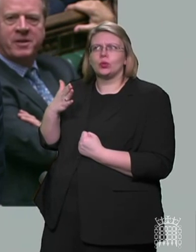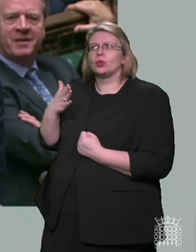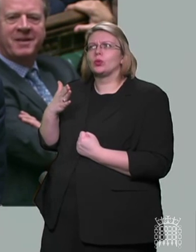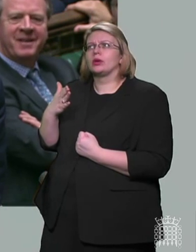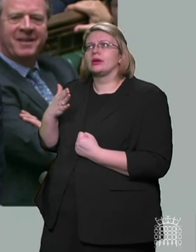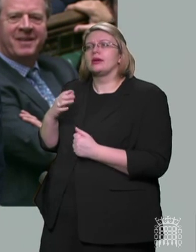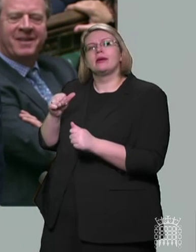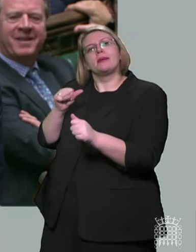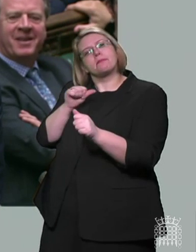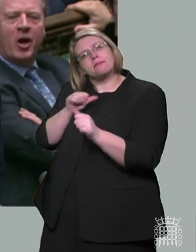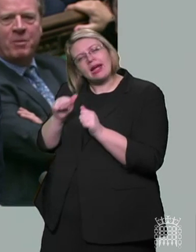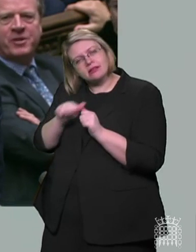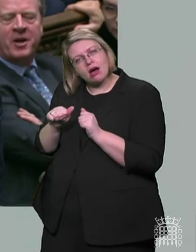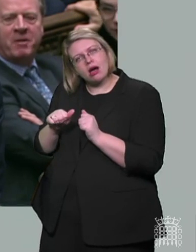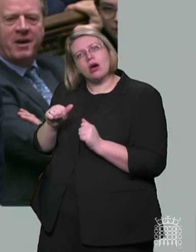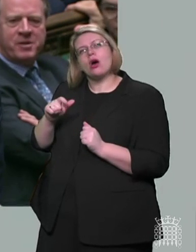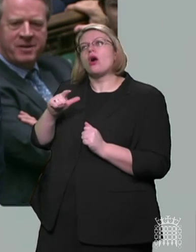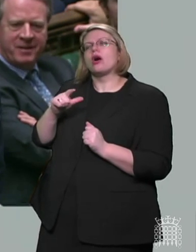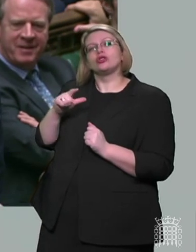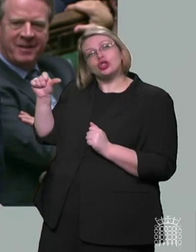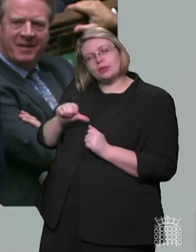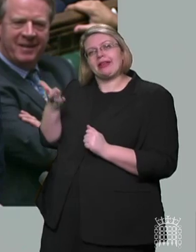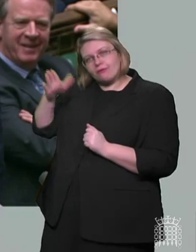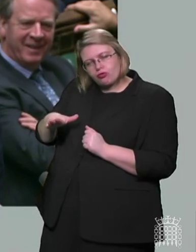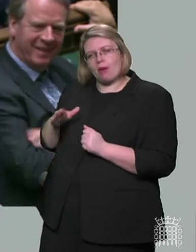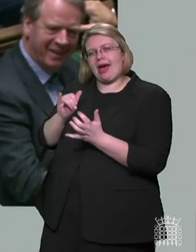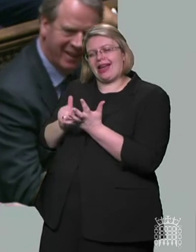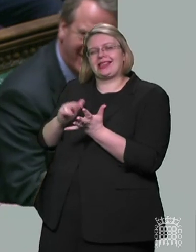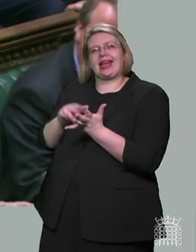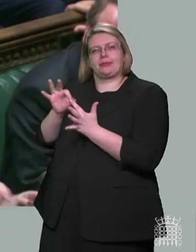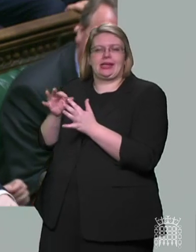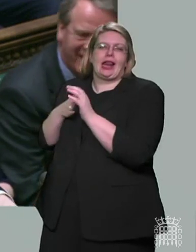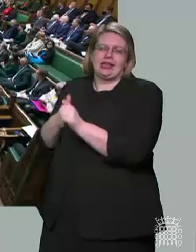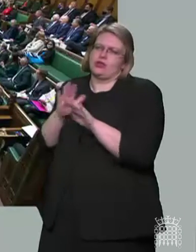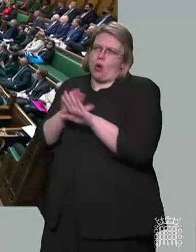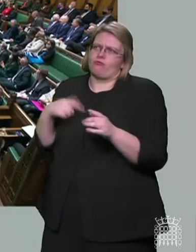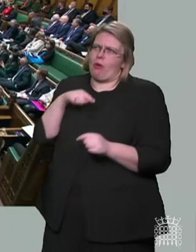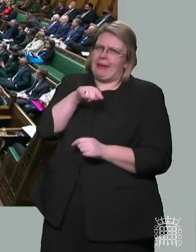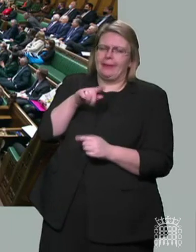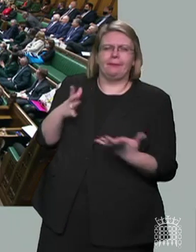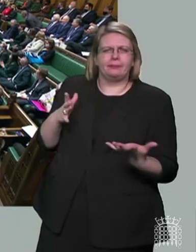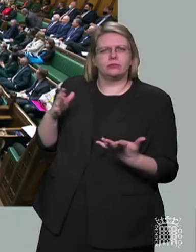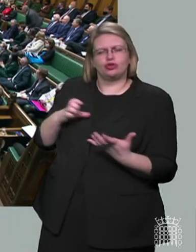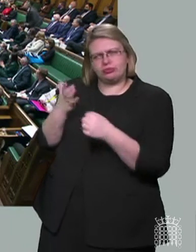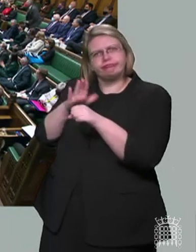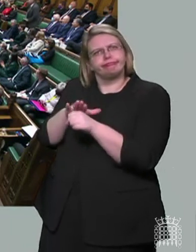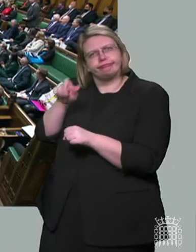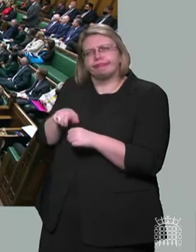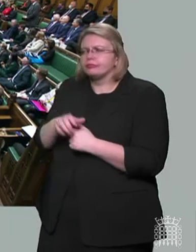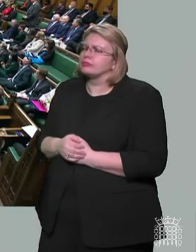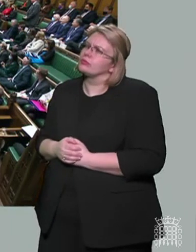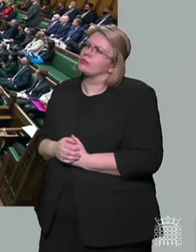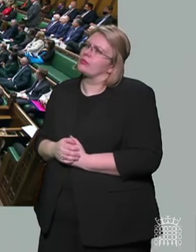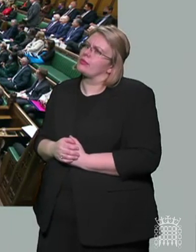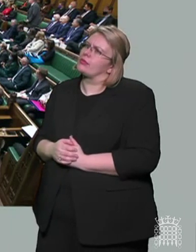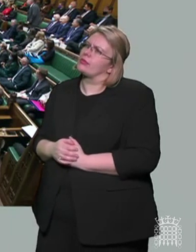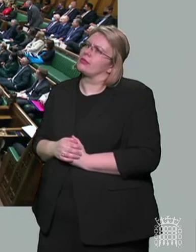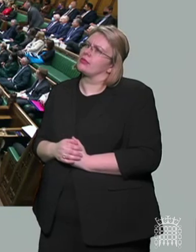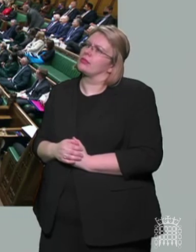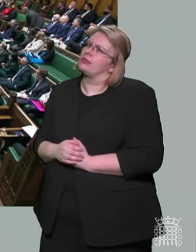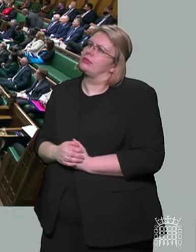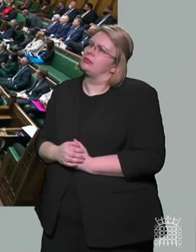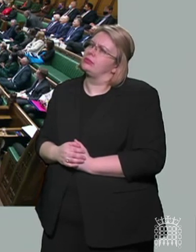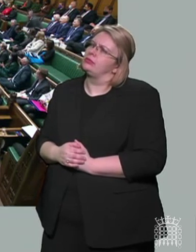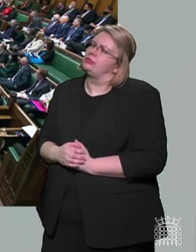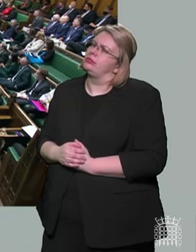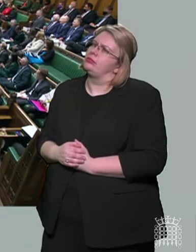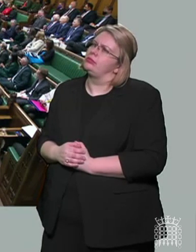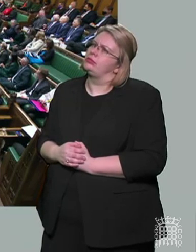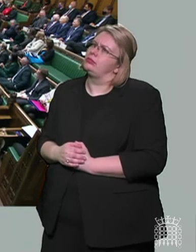Would it not have been more powerful if it had come from the leader of the Scottish National party?